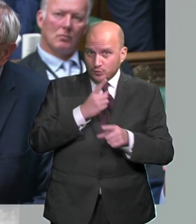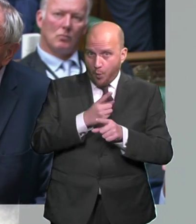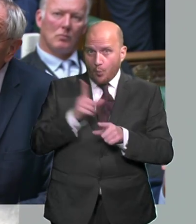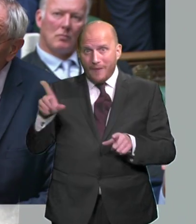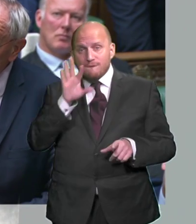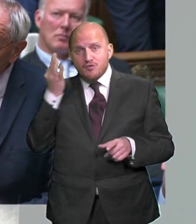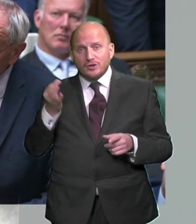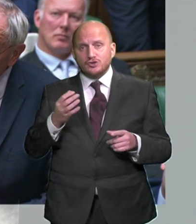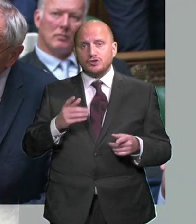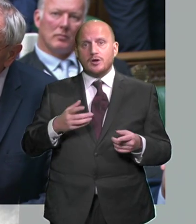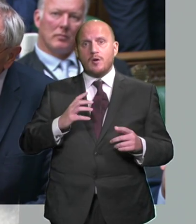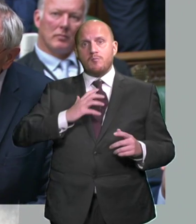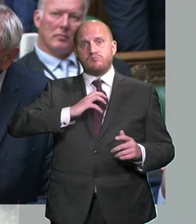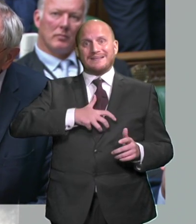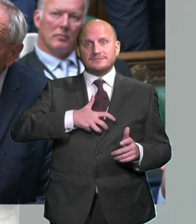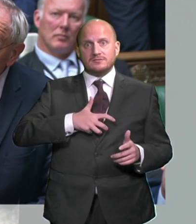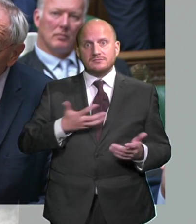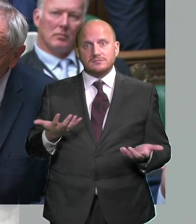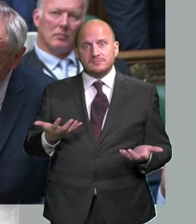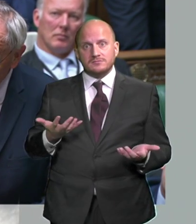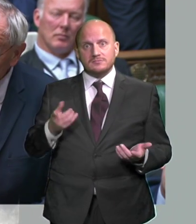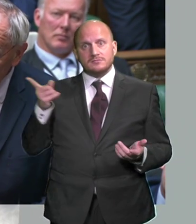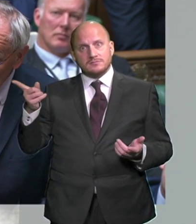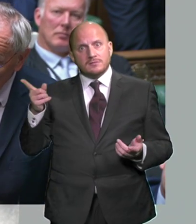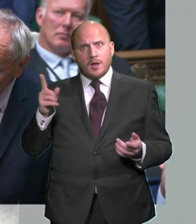If so, what was the President’s response?